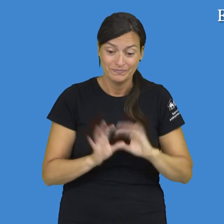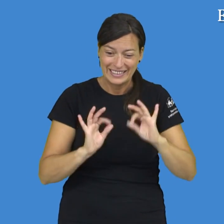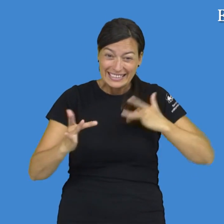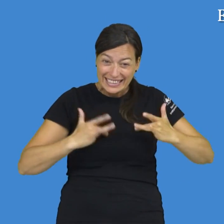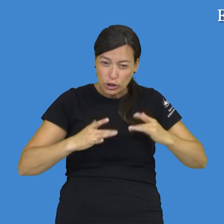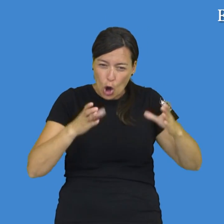síntoma